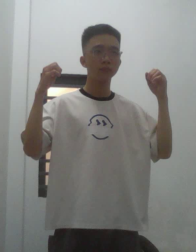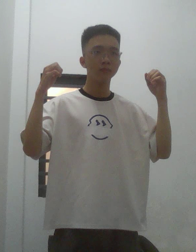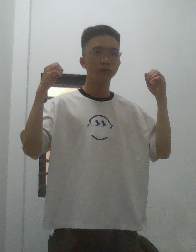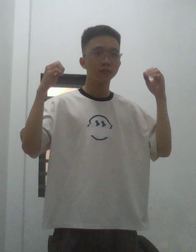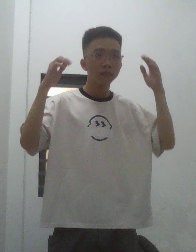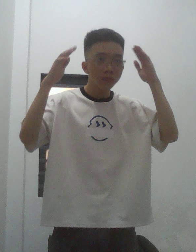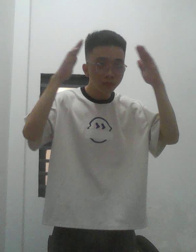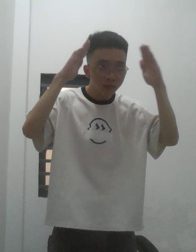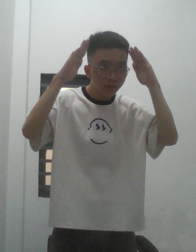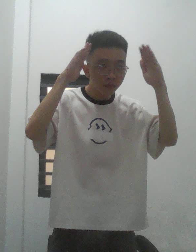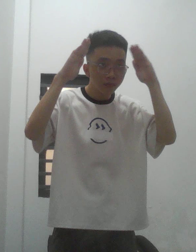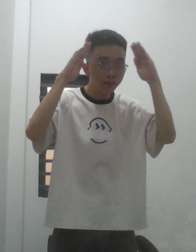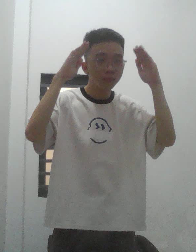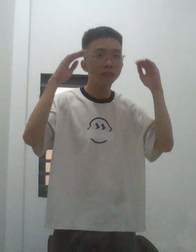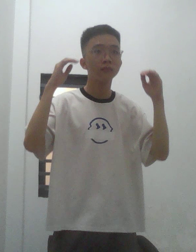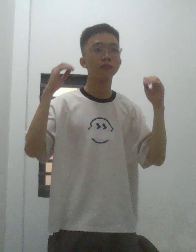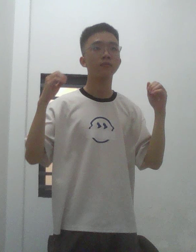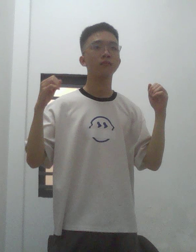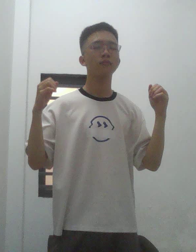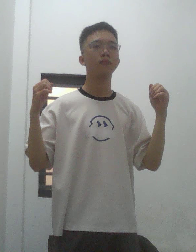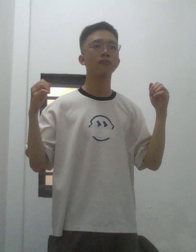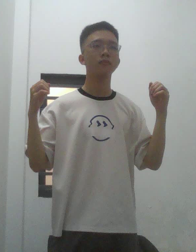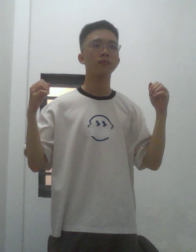xin chao